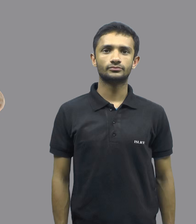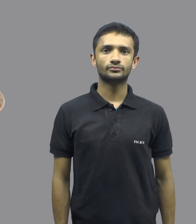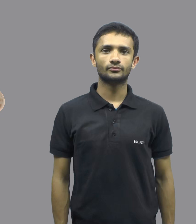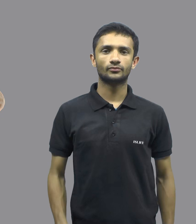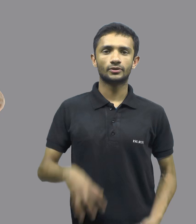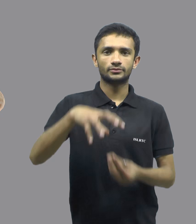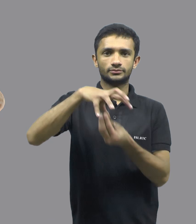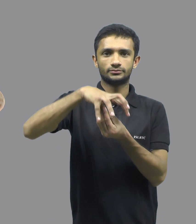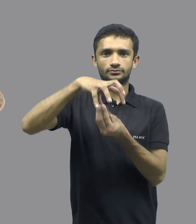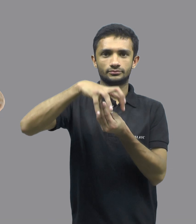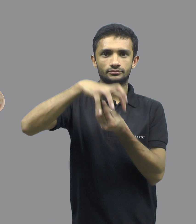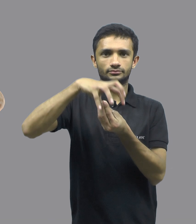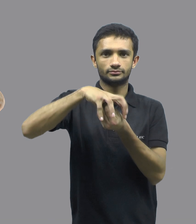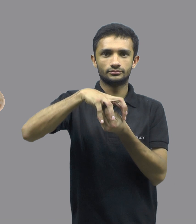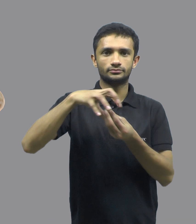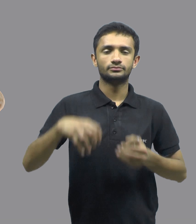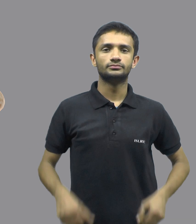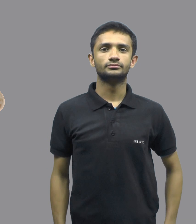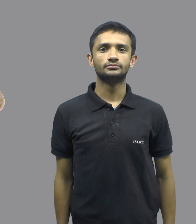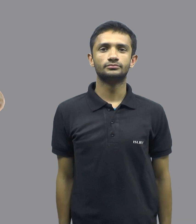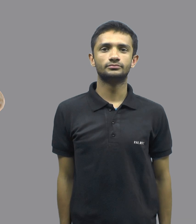Mushroom